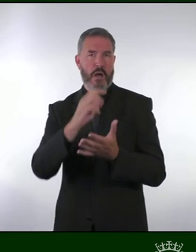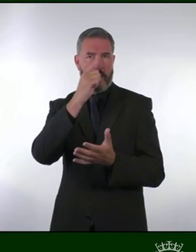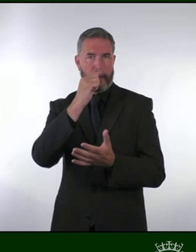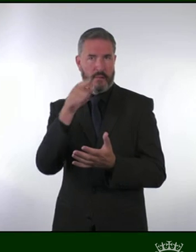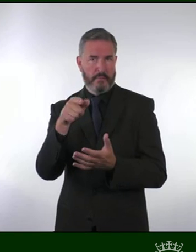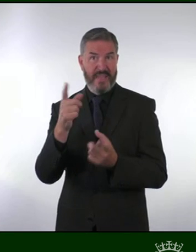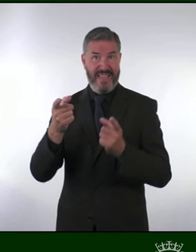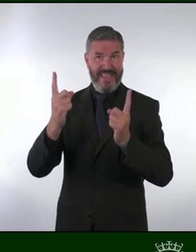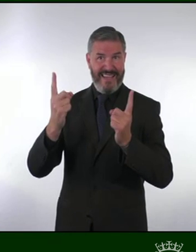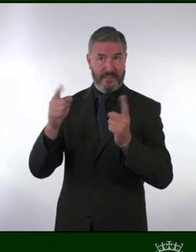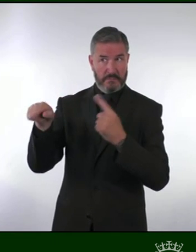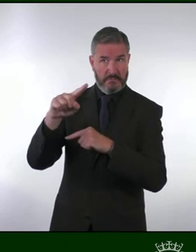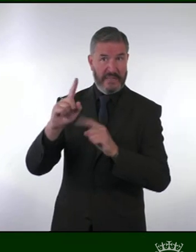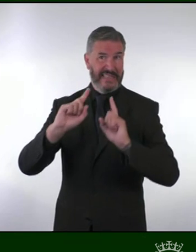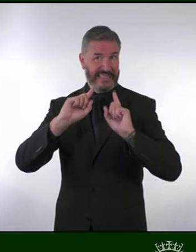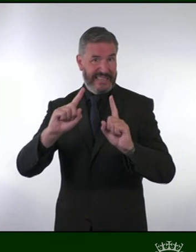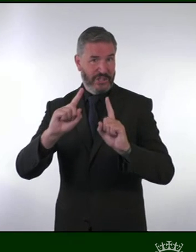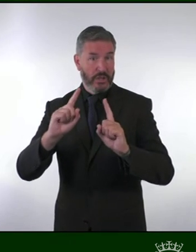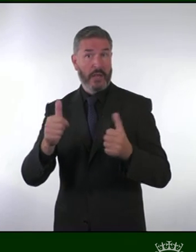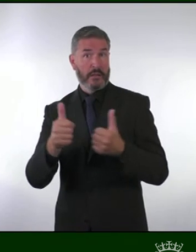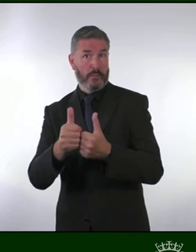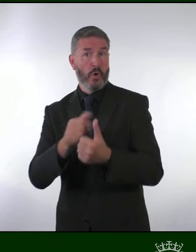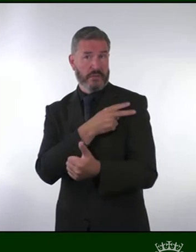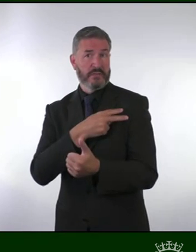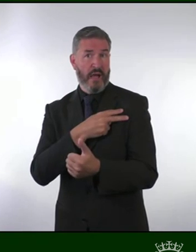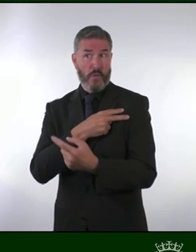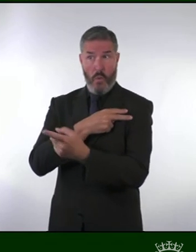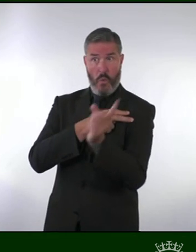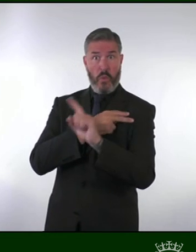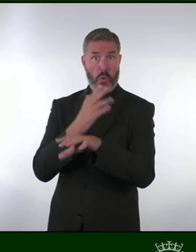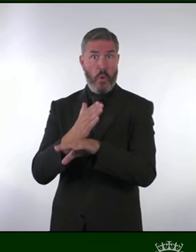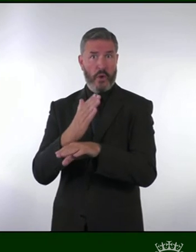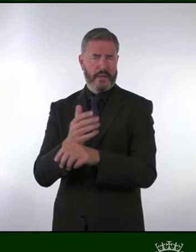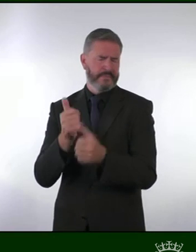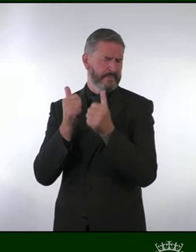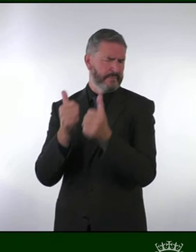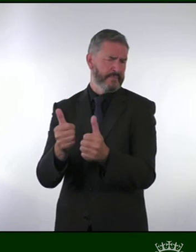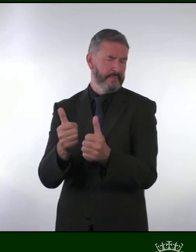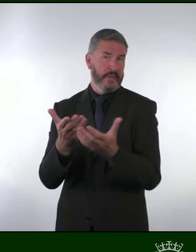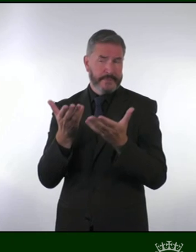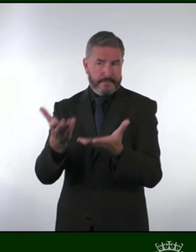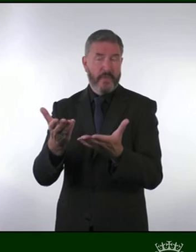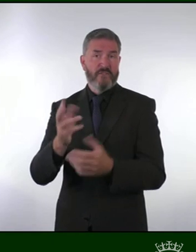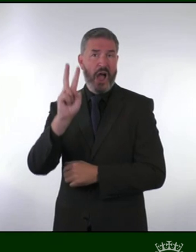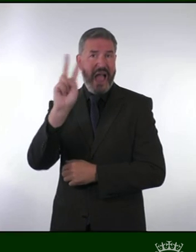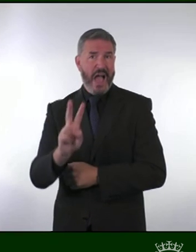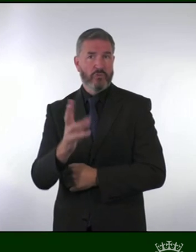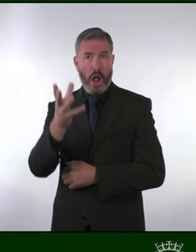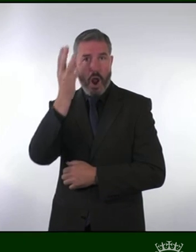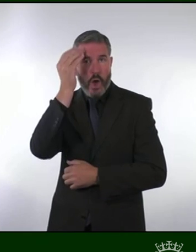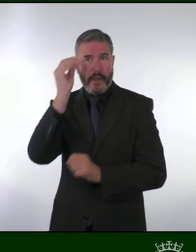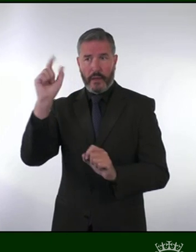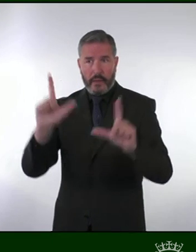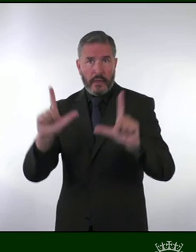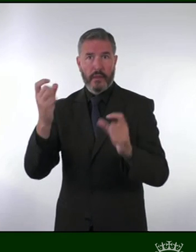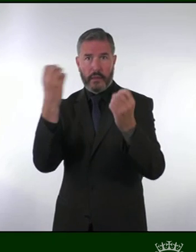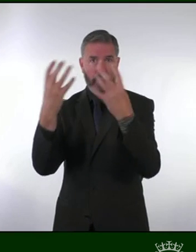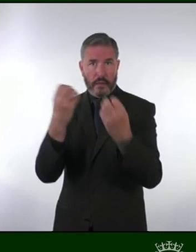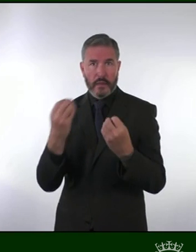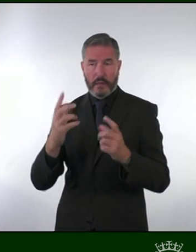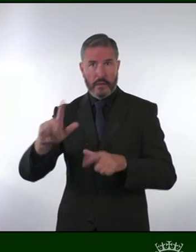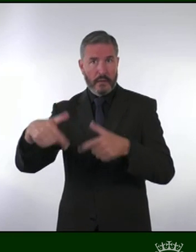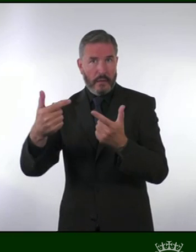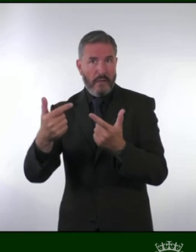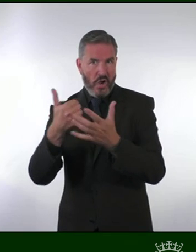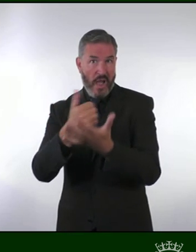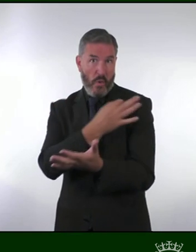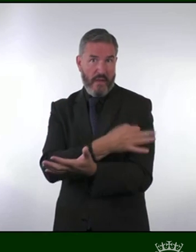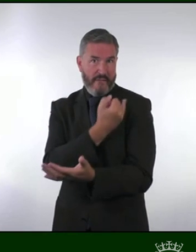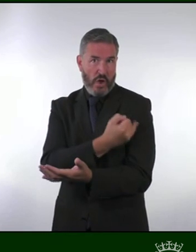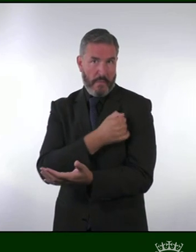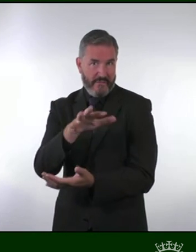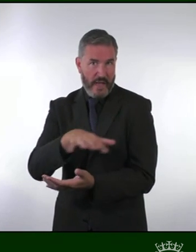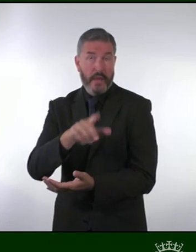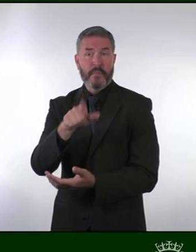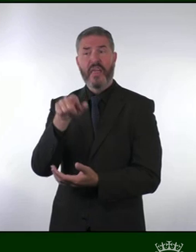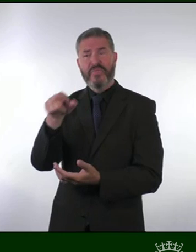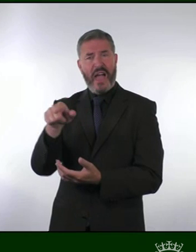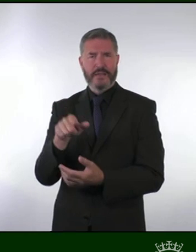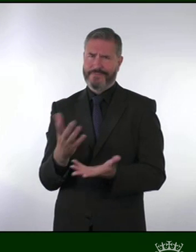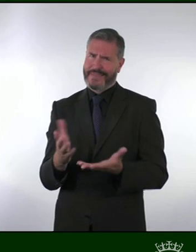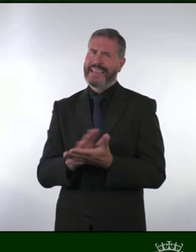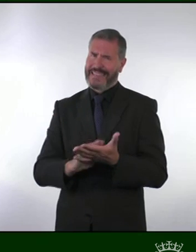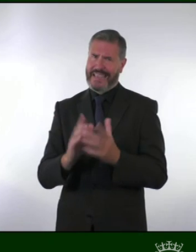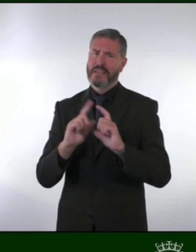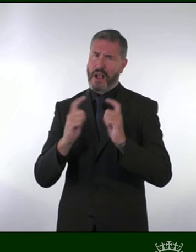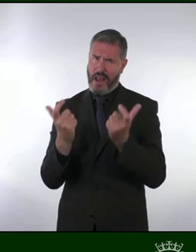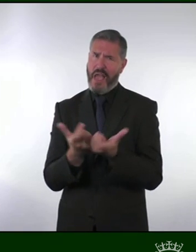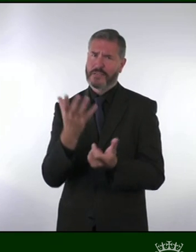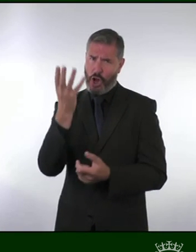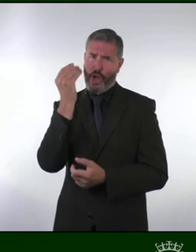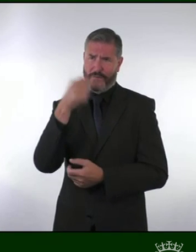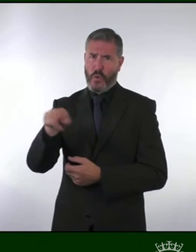Heads, teachers and support staff are doing brilliant work facilitating e-learning and looking after vulnerable families, but their huge effort is no substitute for classroom learning.